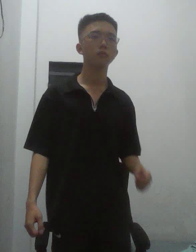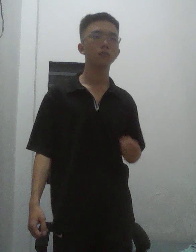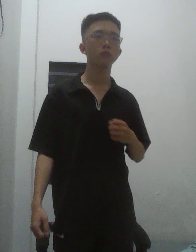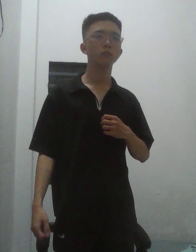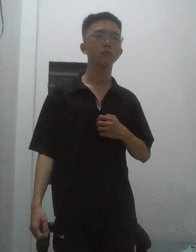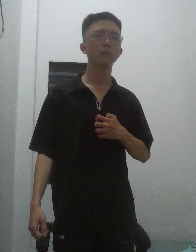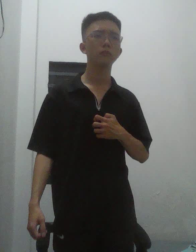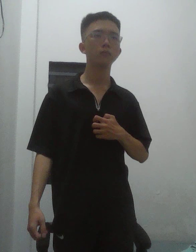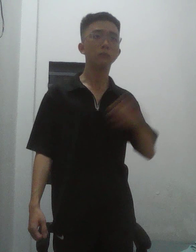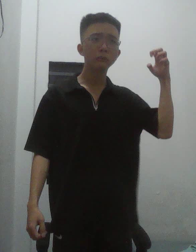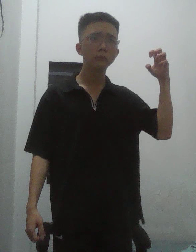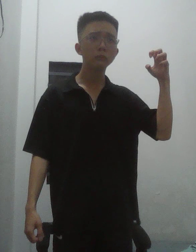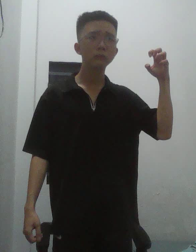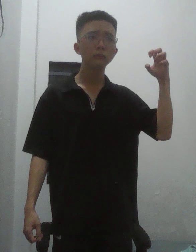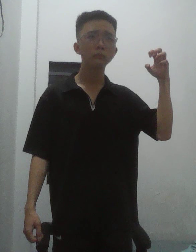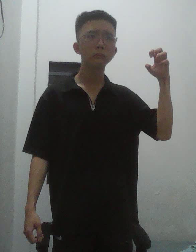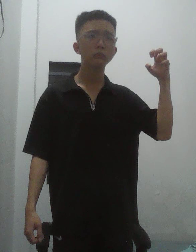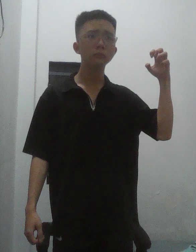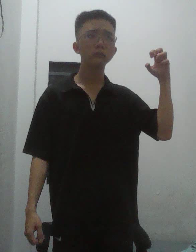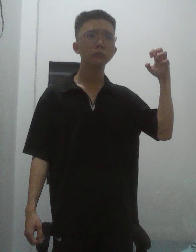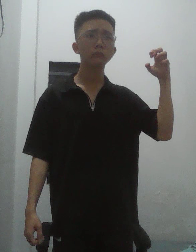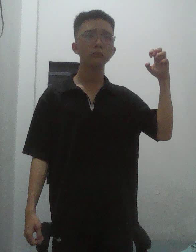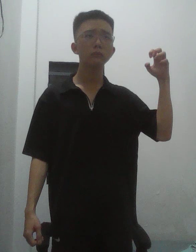tuc gian